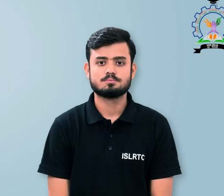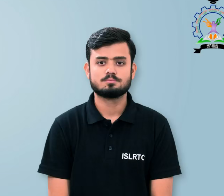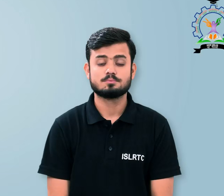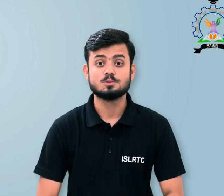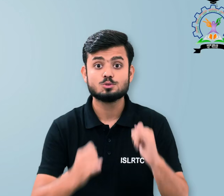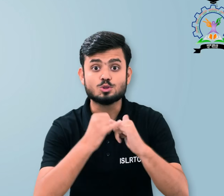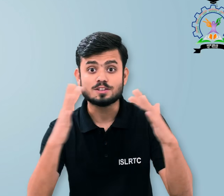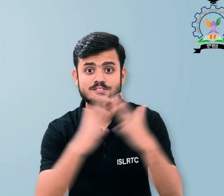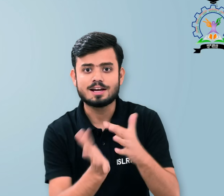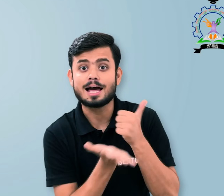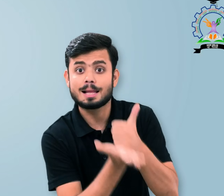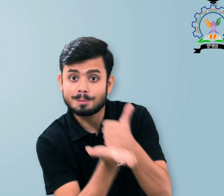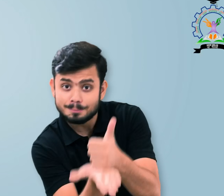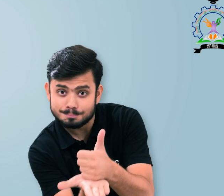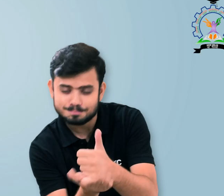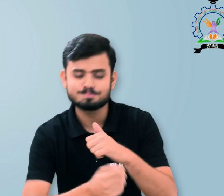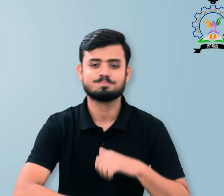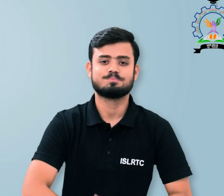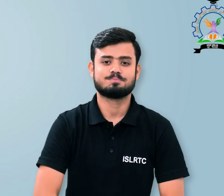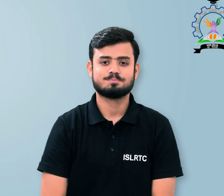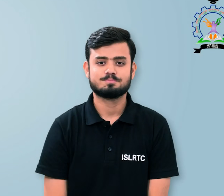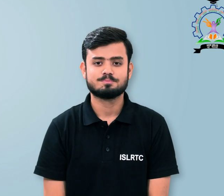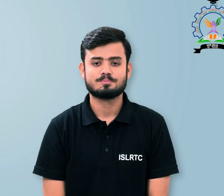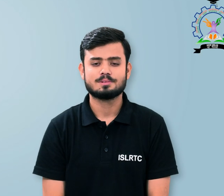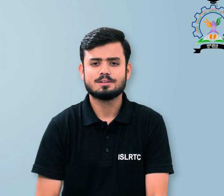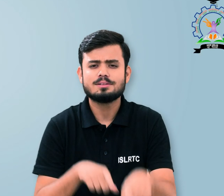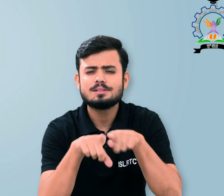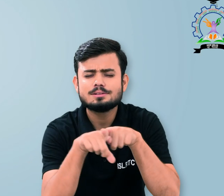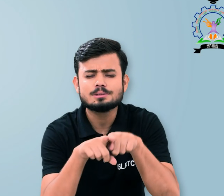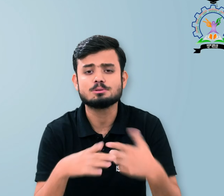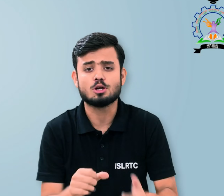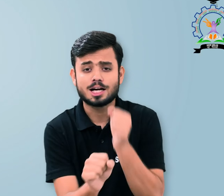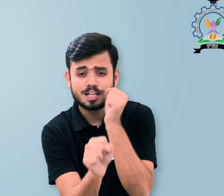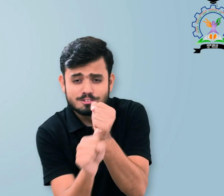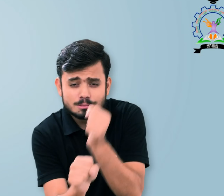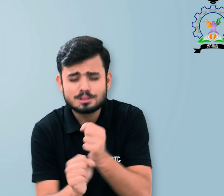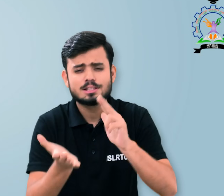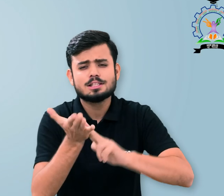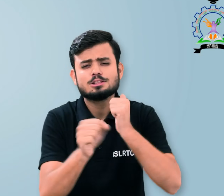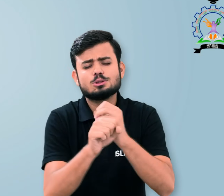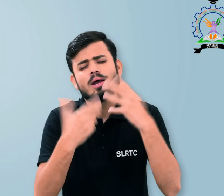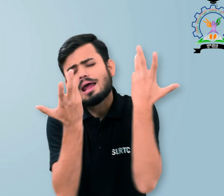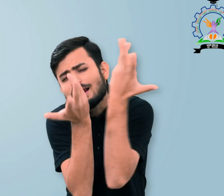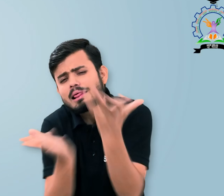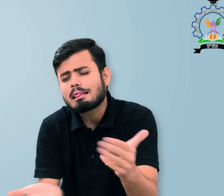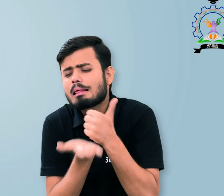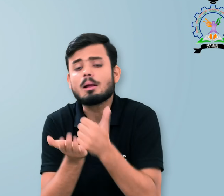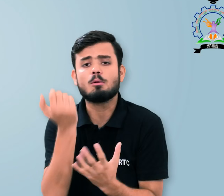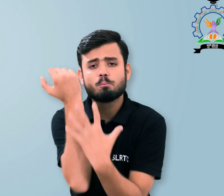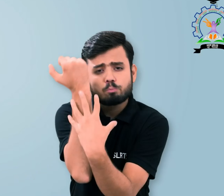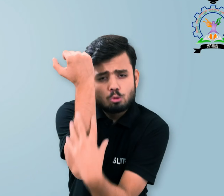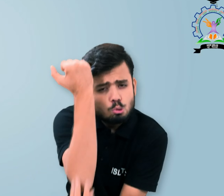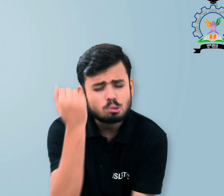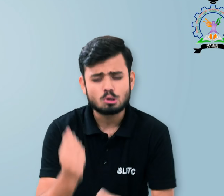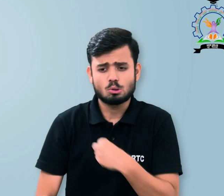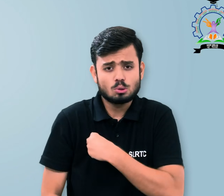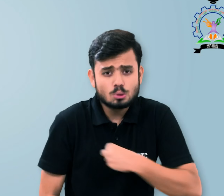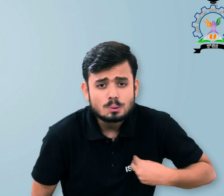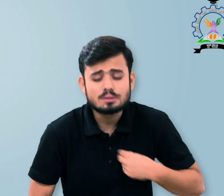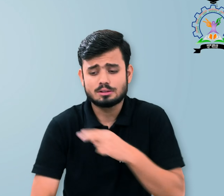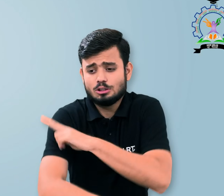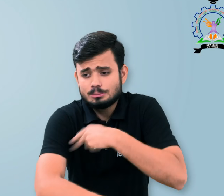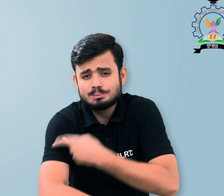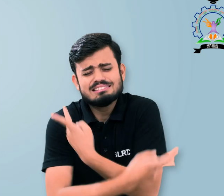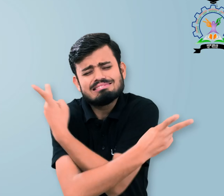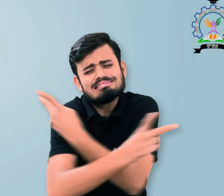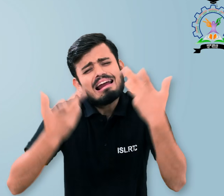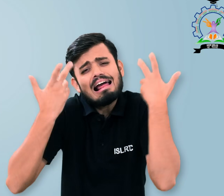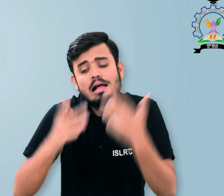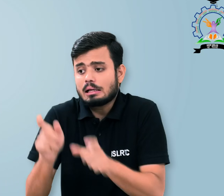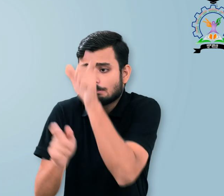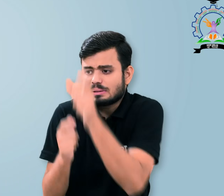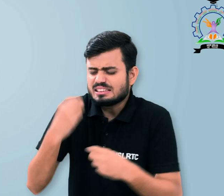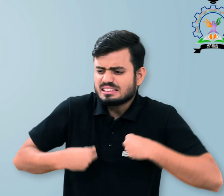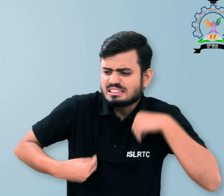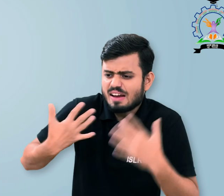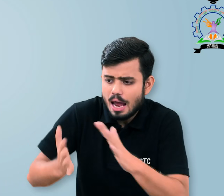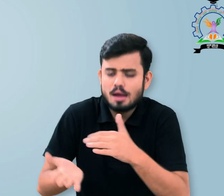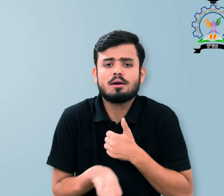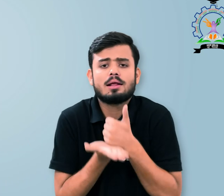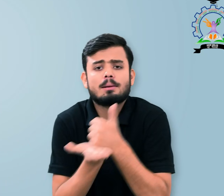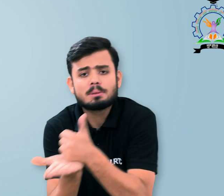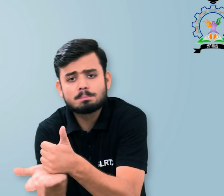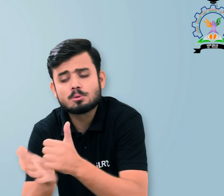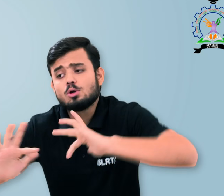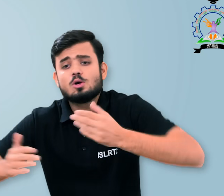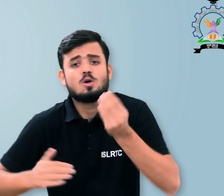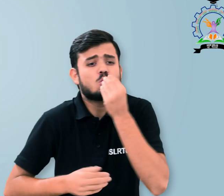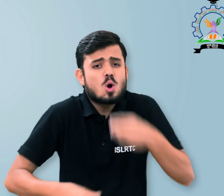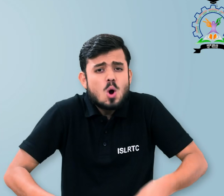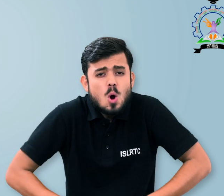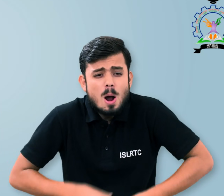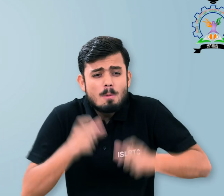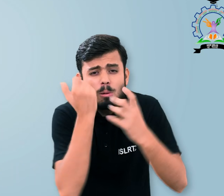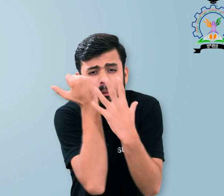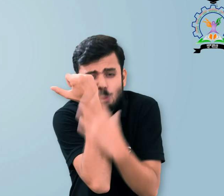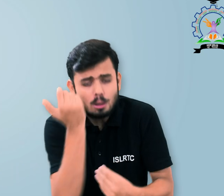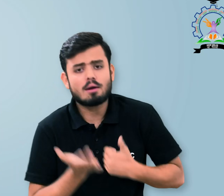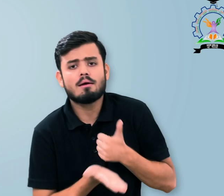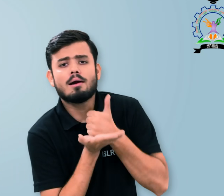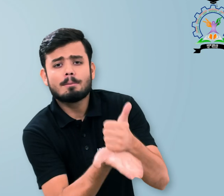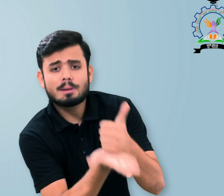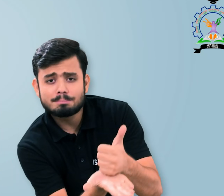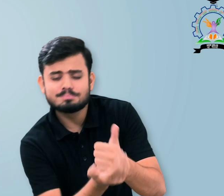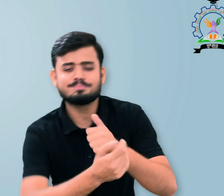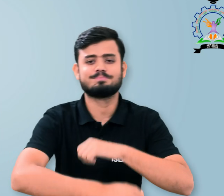Welfare Government support for the well-being of its citizens.